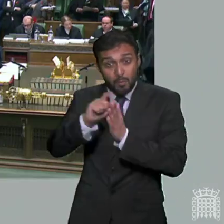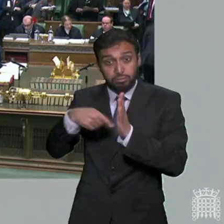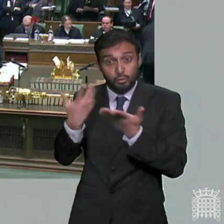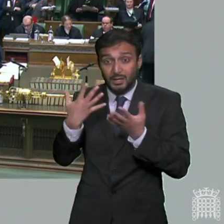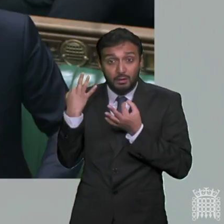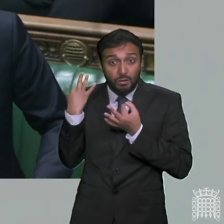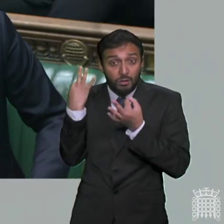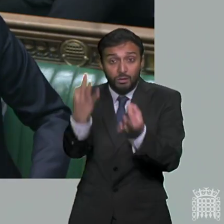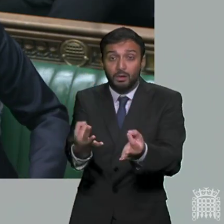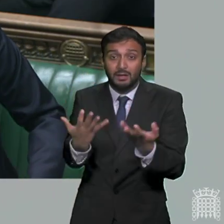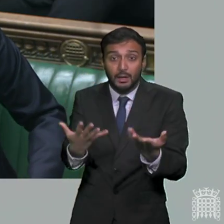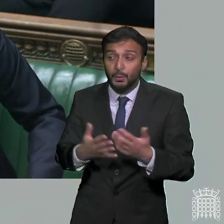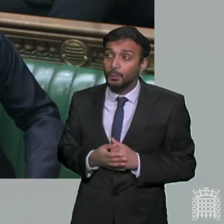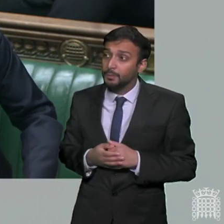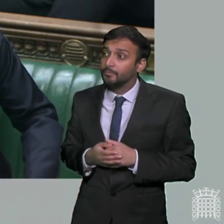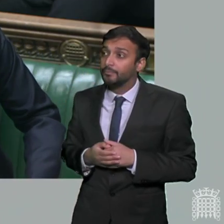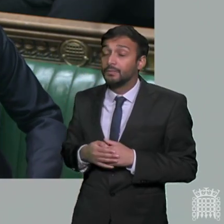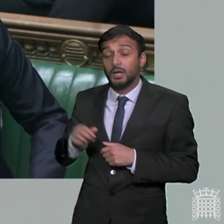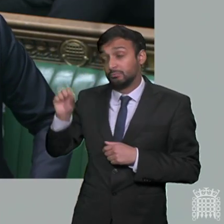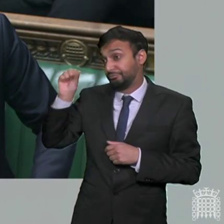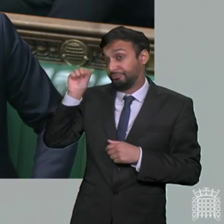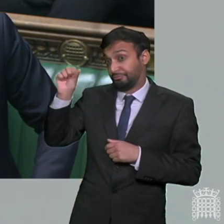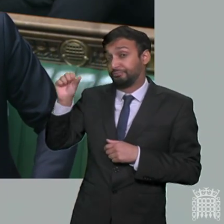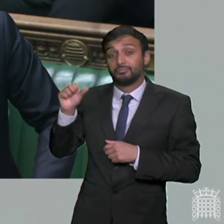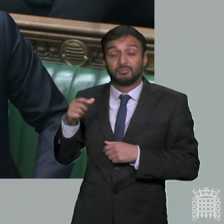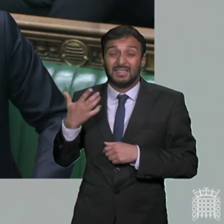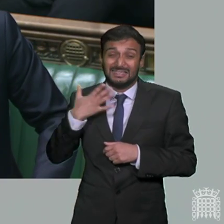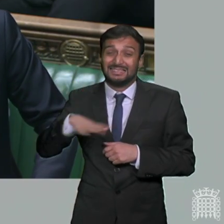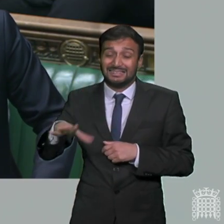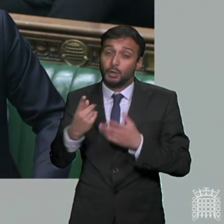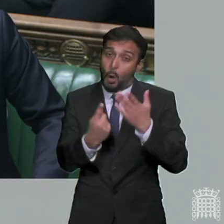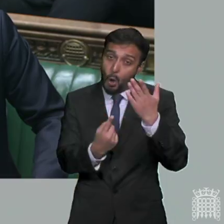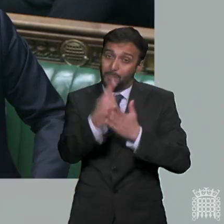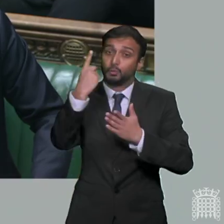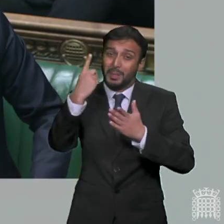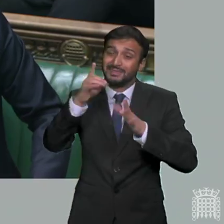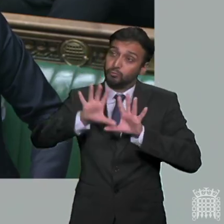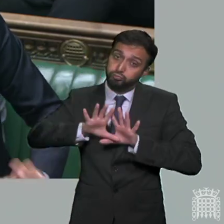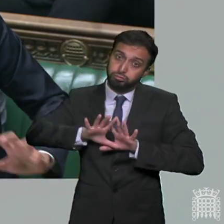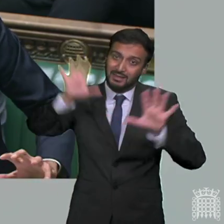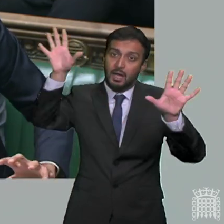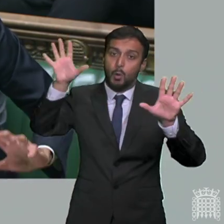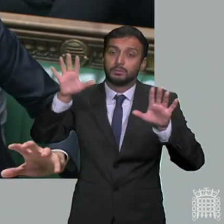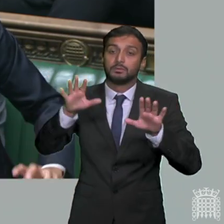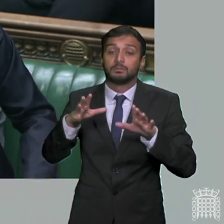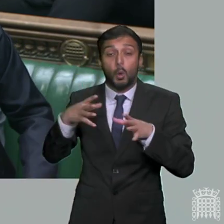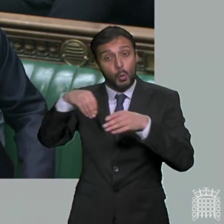It is right that we spread opportunity across the country, including in Eastleigh and the south.